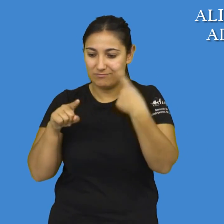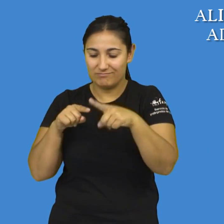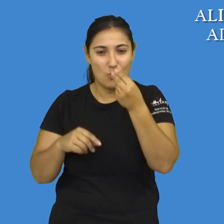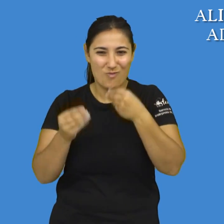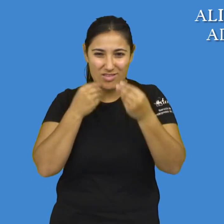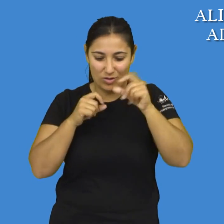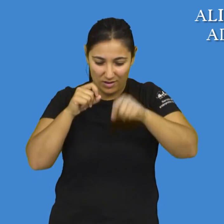comer